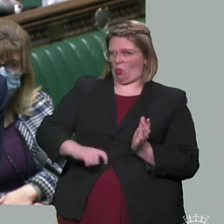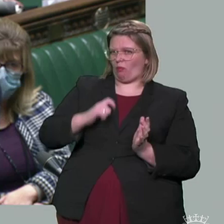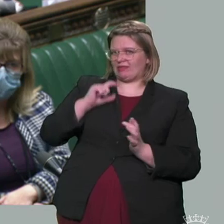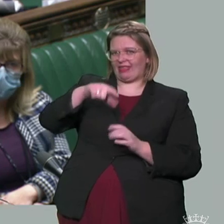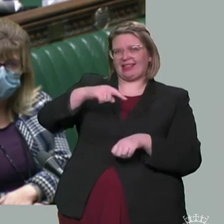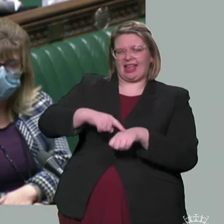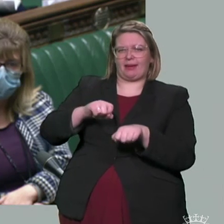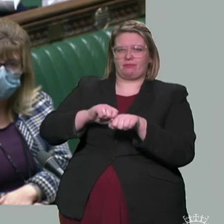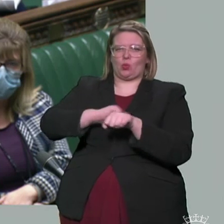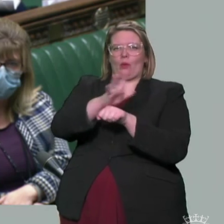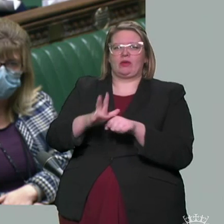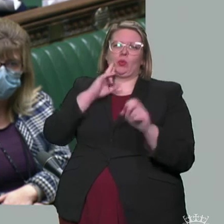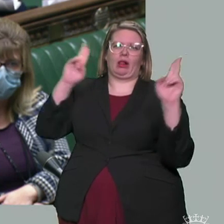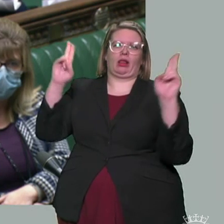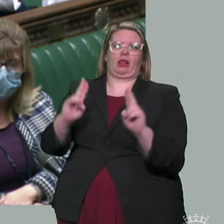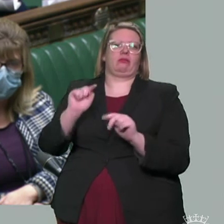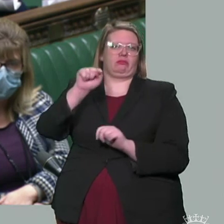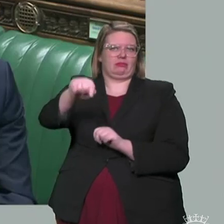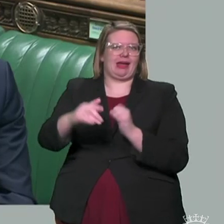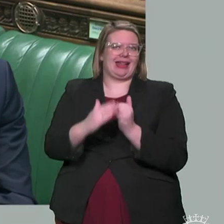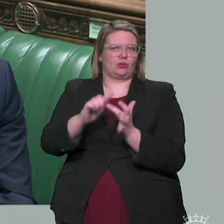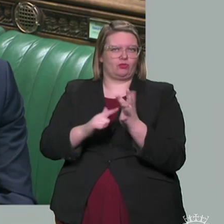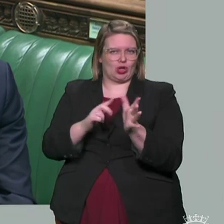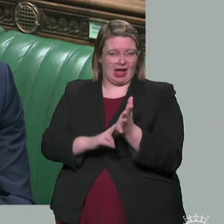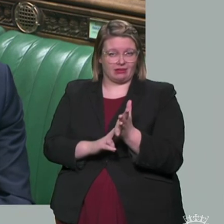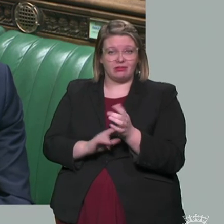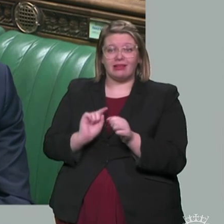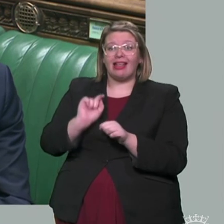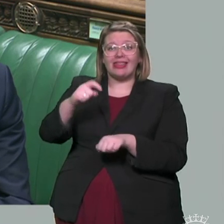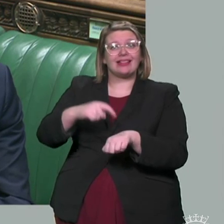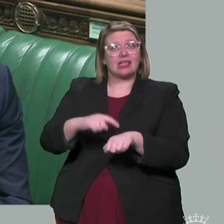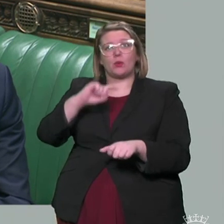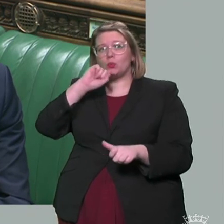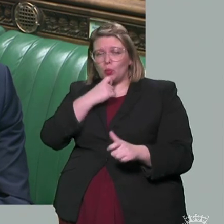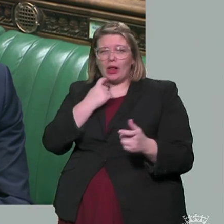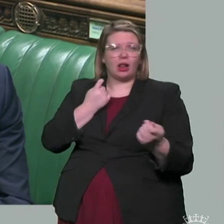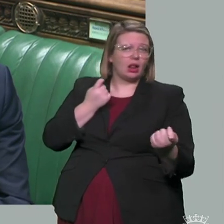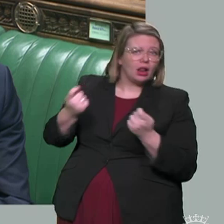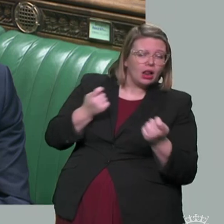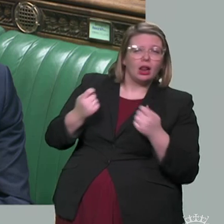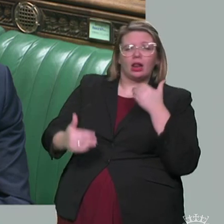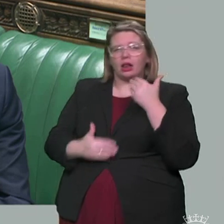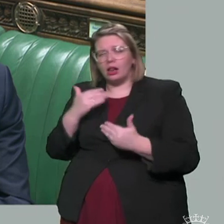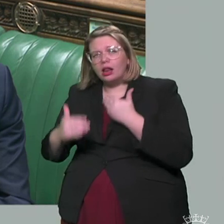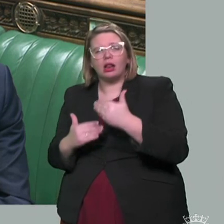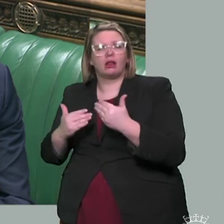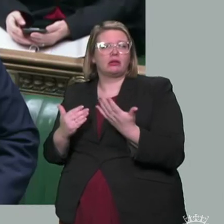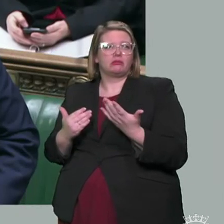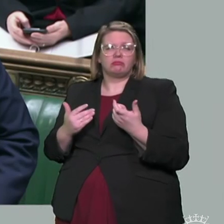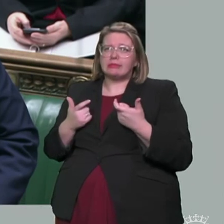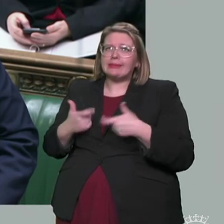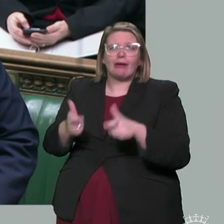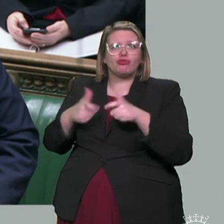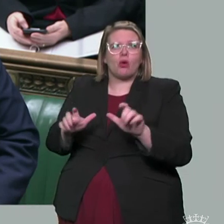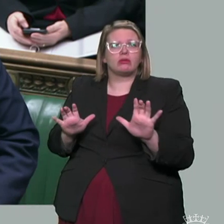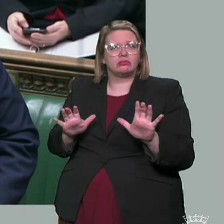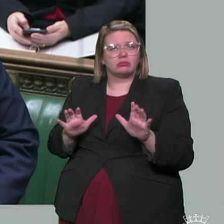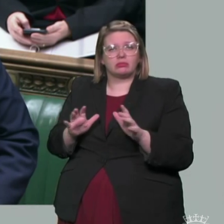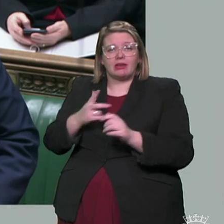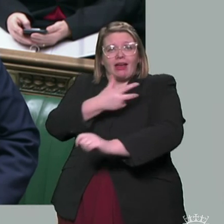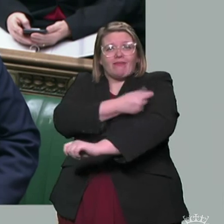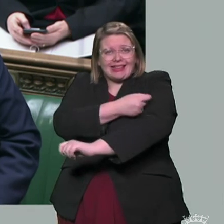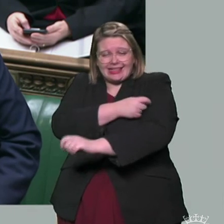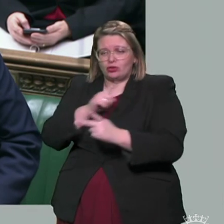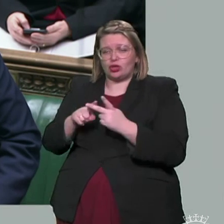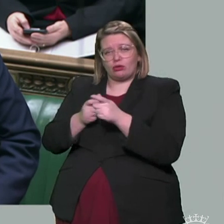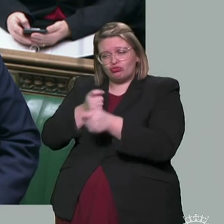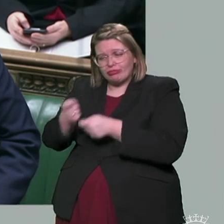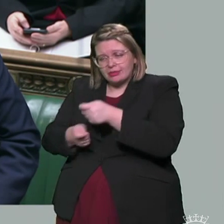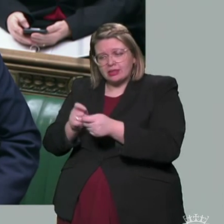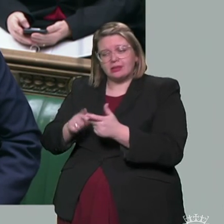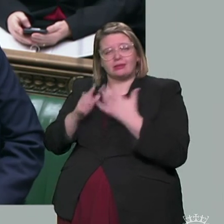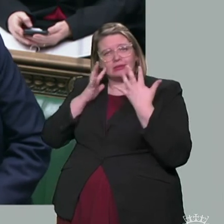Whatever the situation may be then, we will continue with the fundamental tools that we have—that is, vaccination, therapeutics and testing.